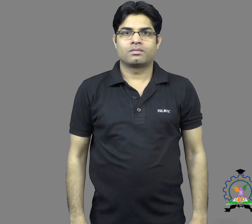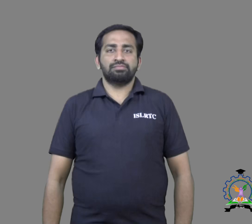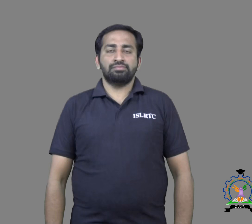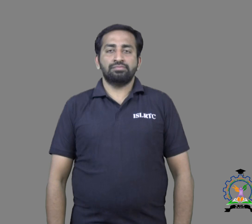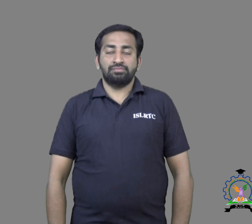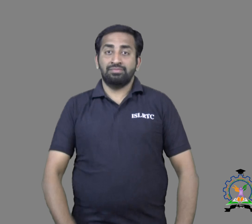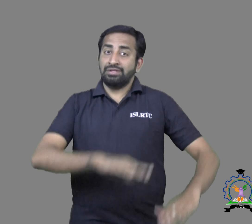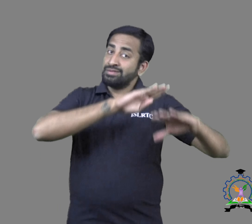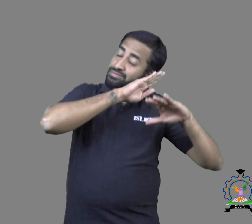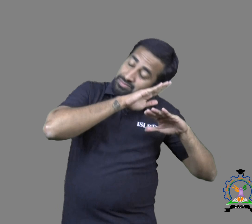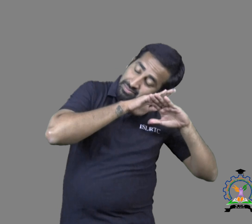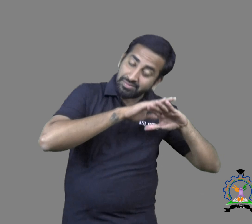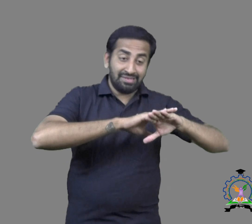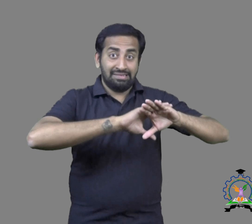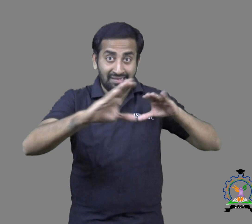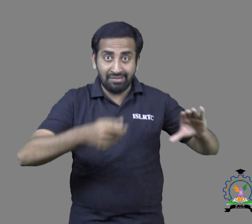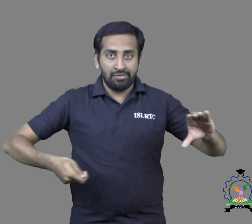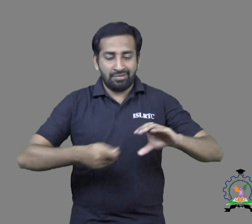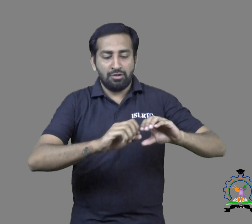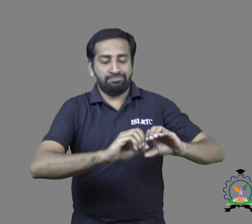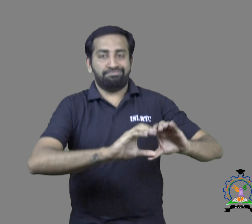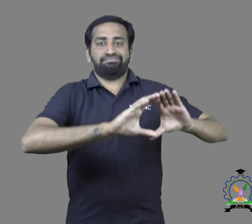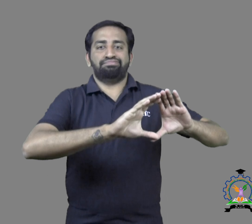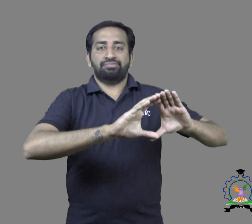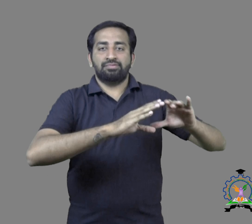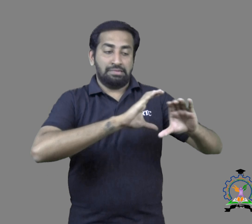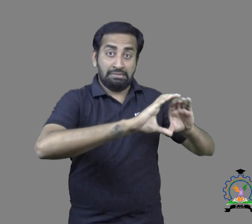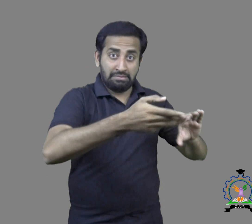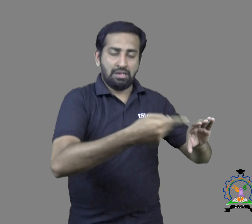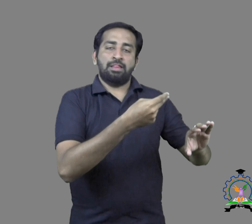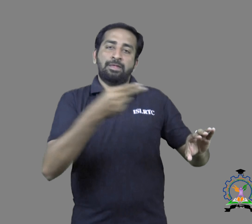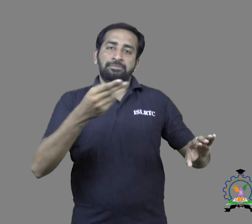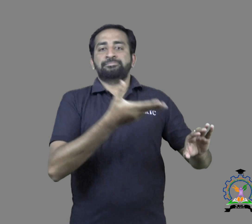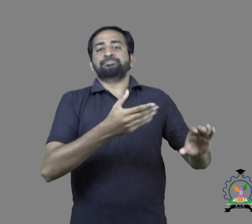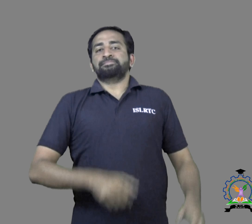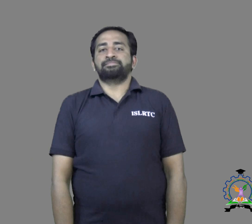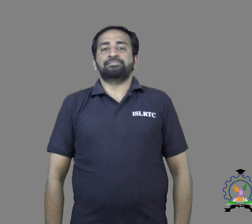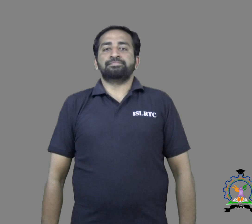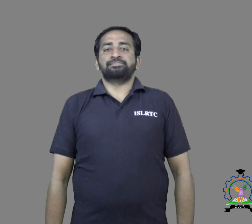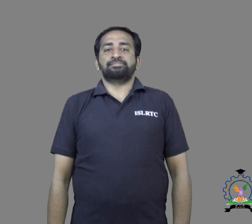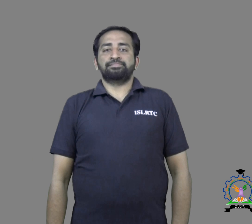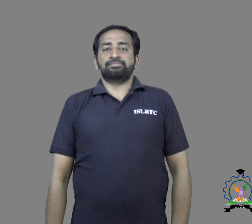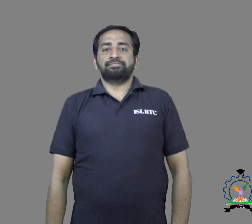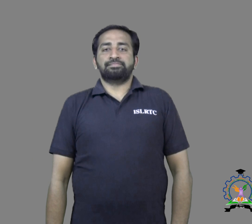Air Matress